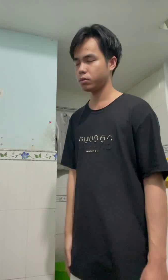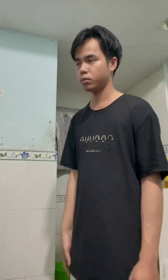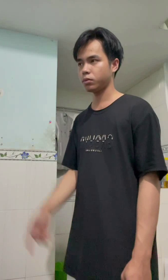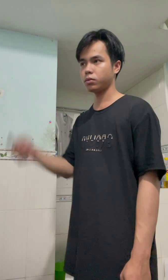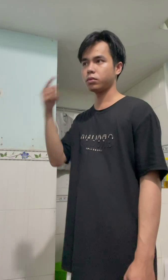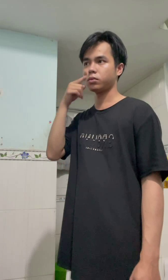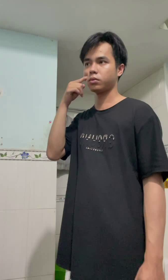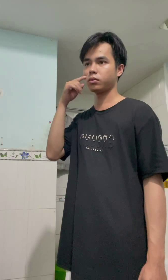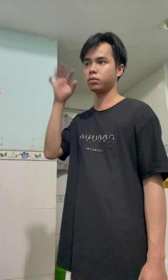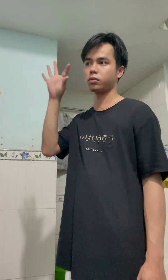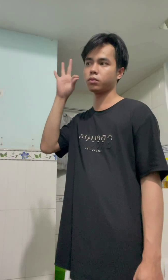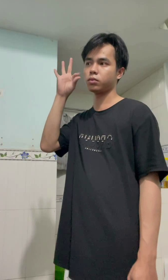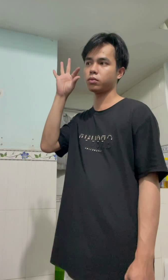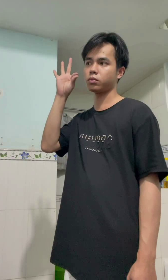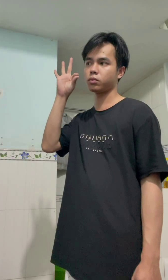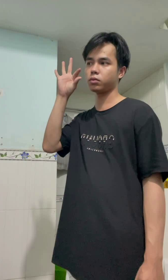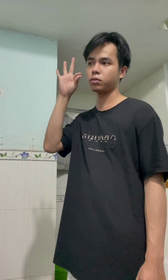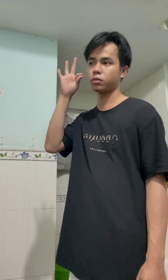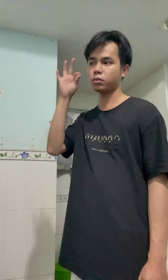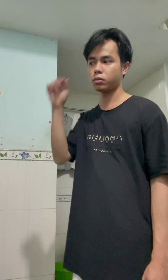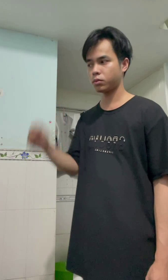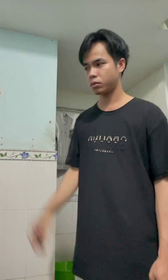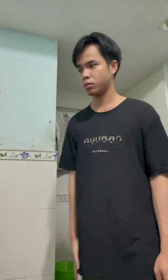lam quen